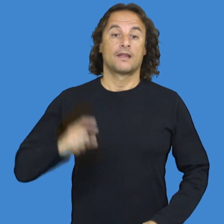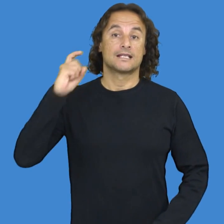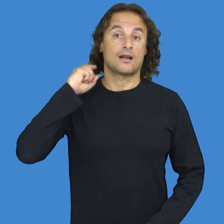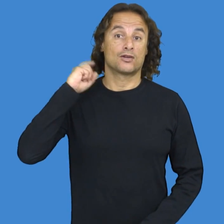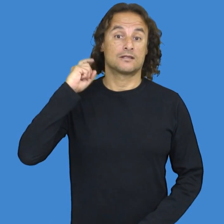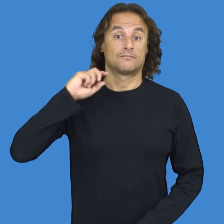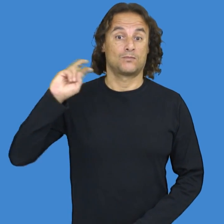meningitis